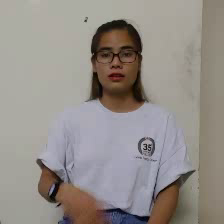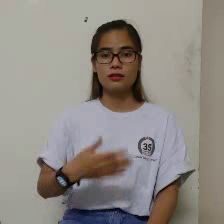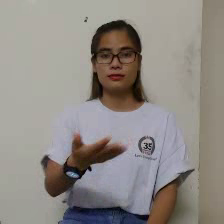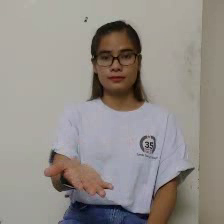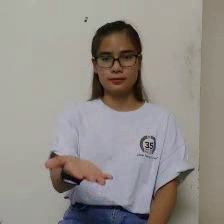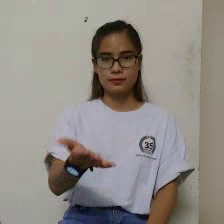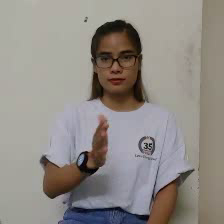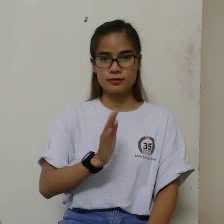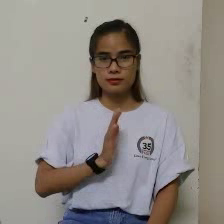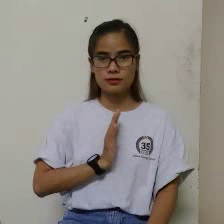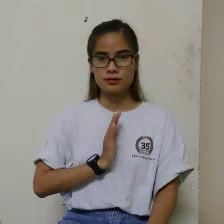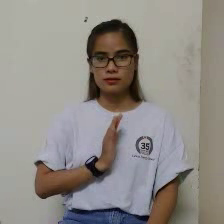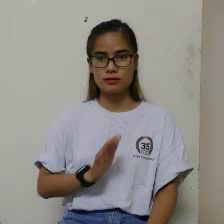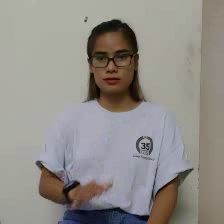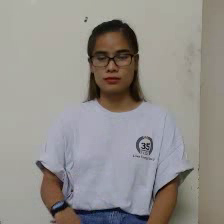Xin phép